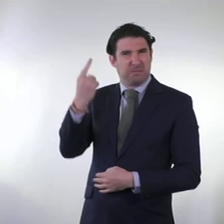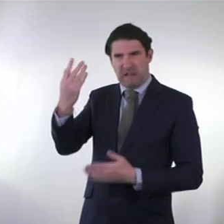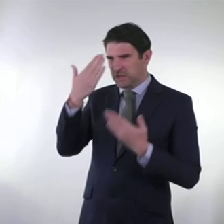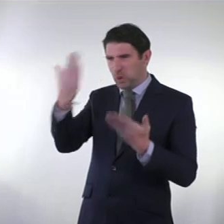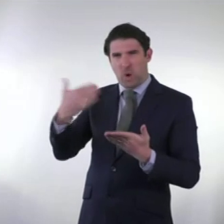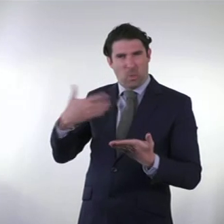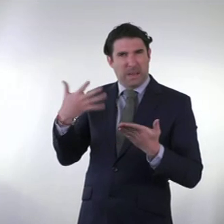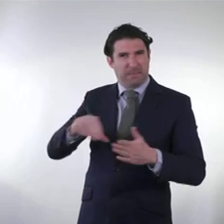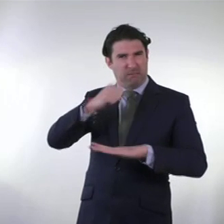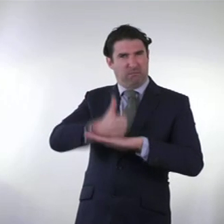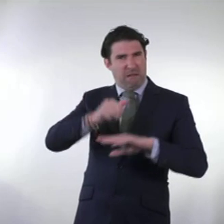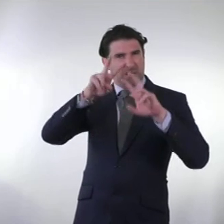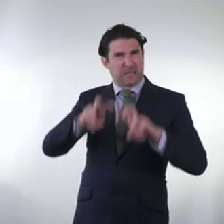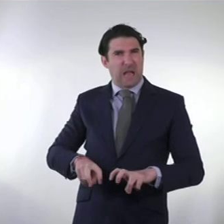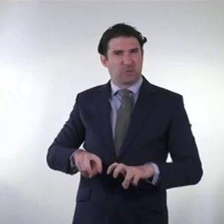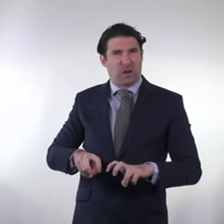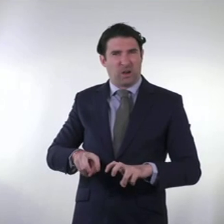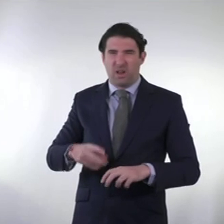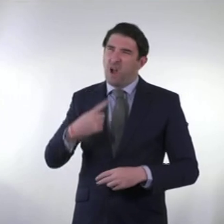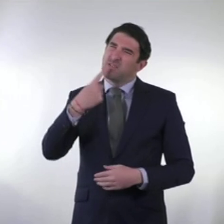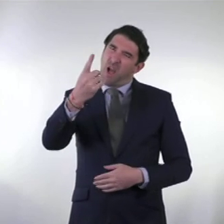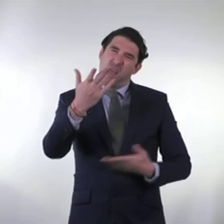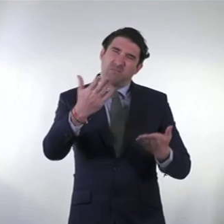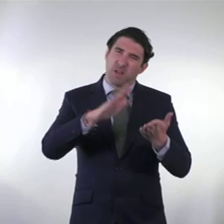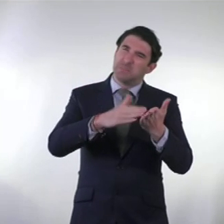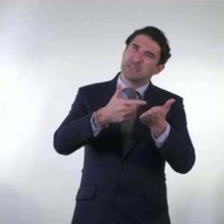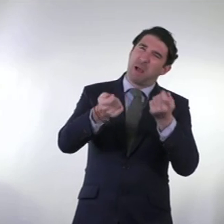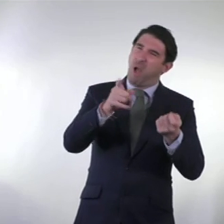It is a quite extraordinary state of affairs.